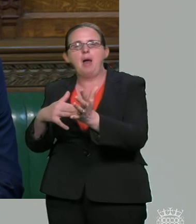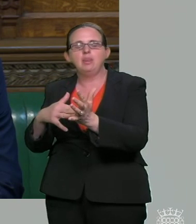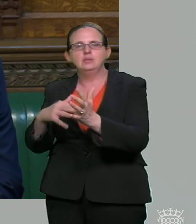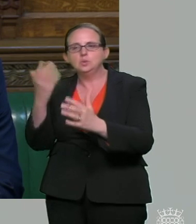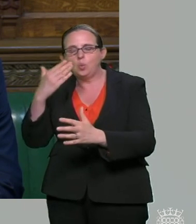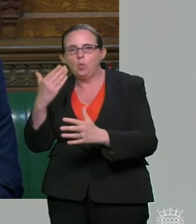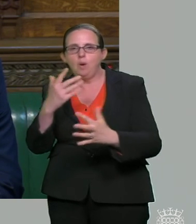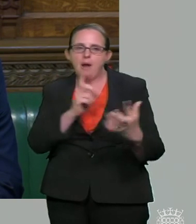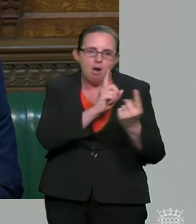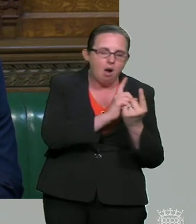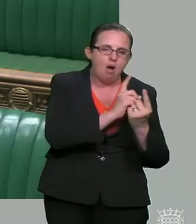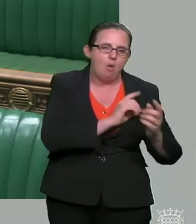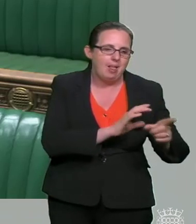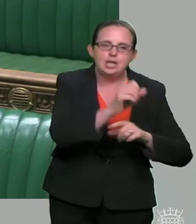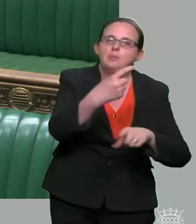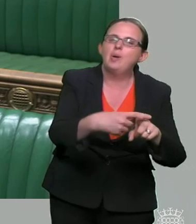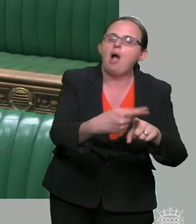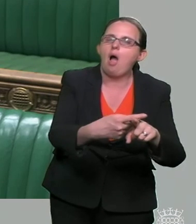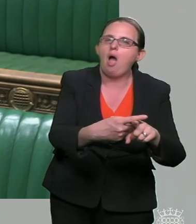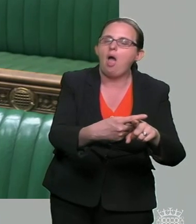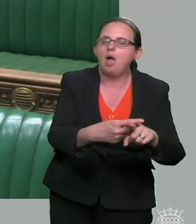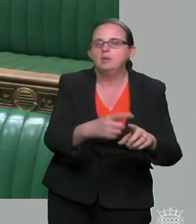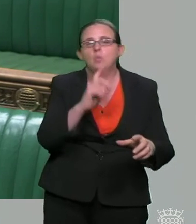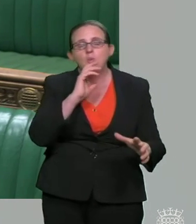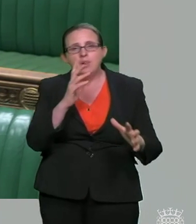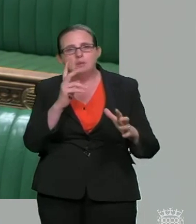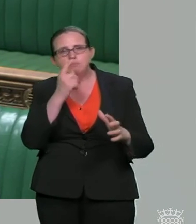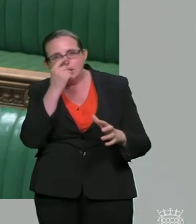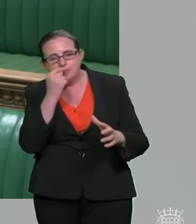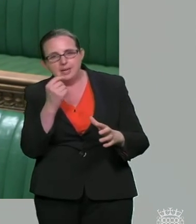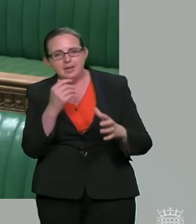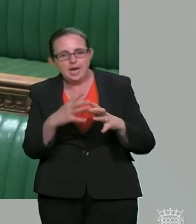We will also be looking at increasing time in schools.